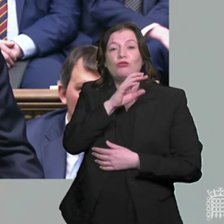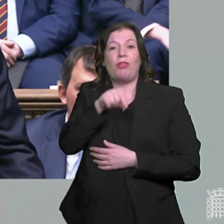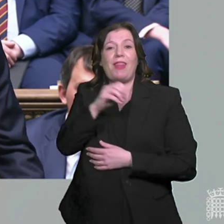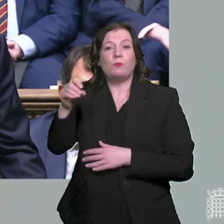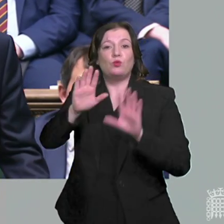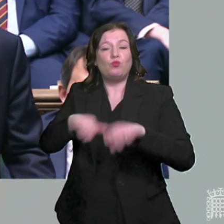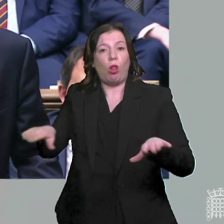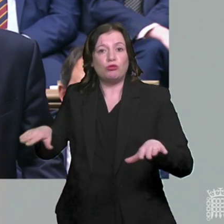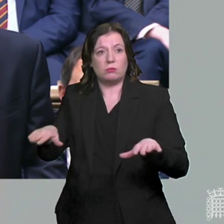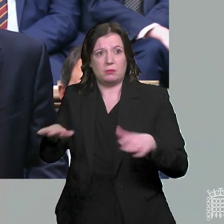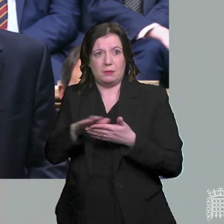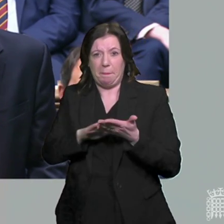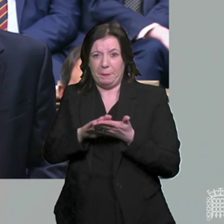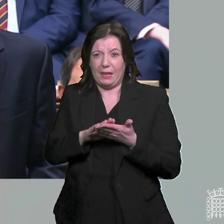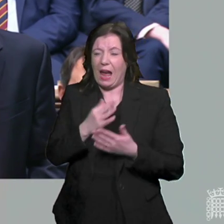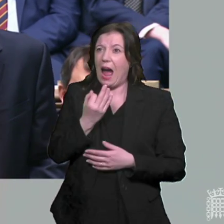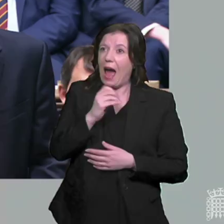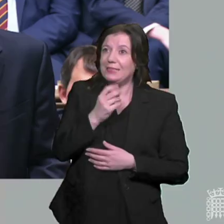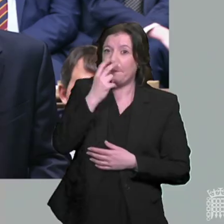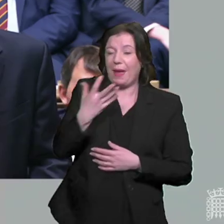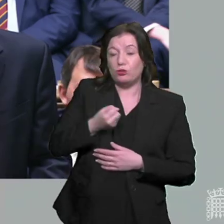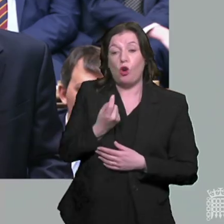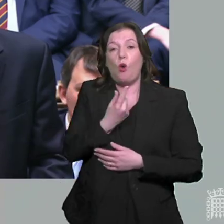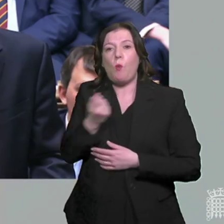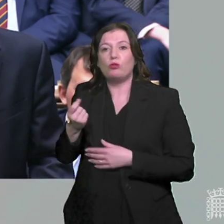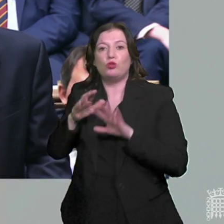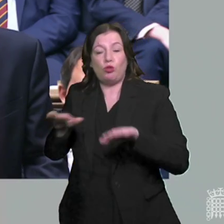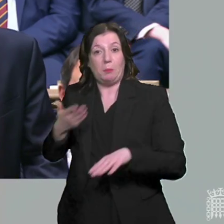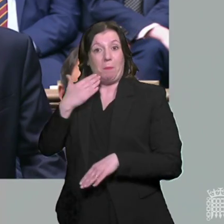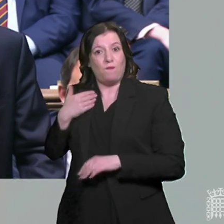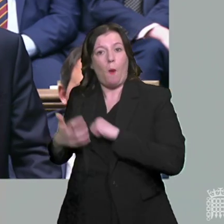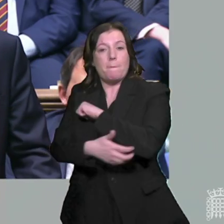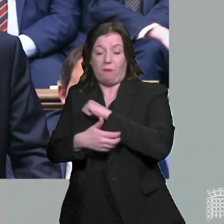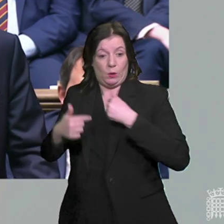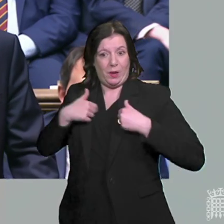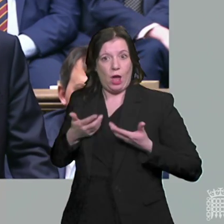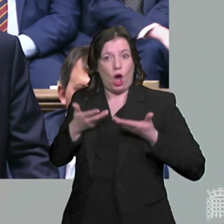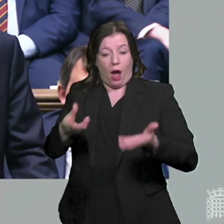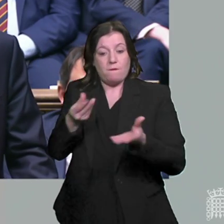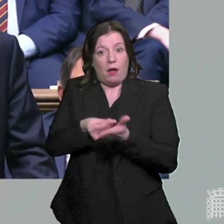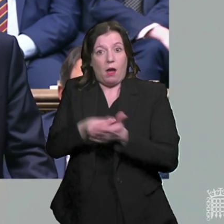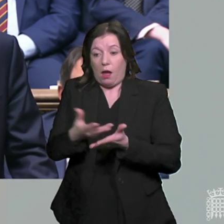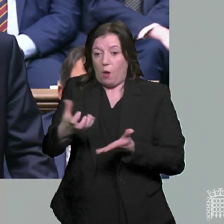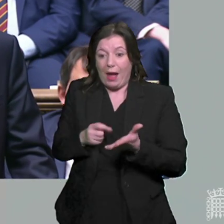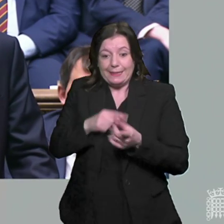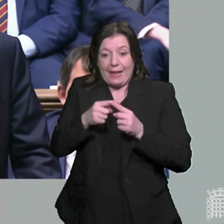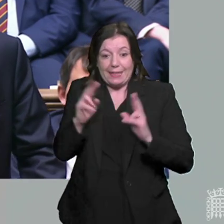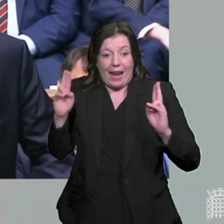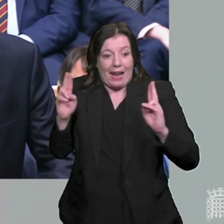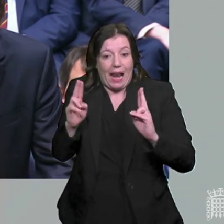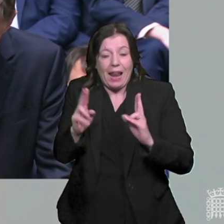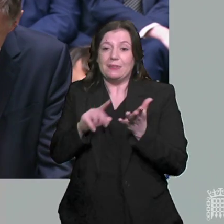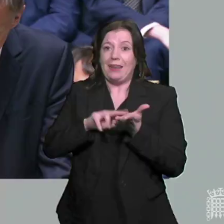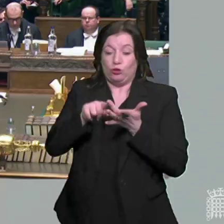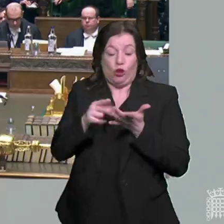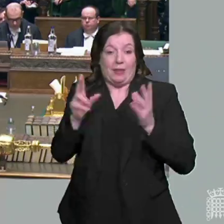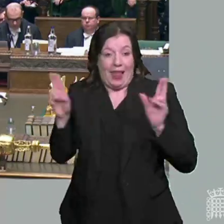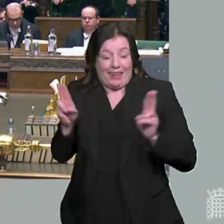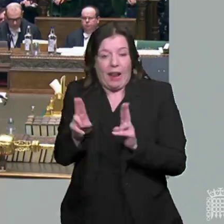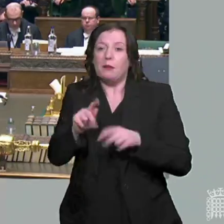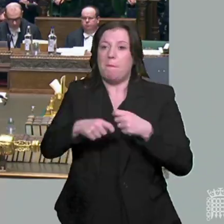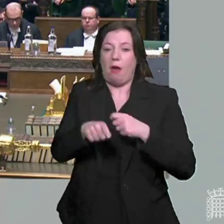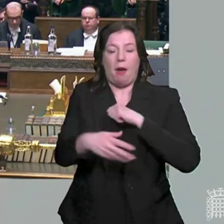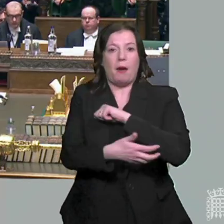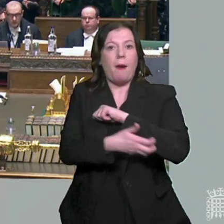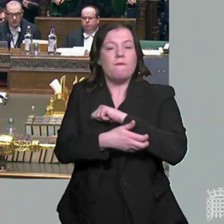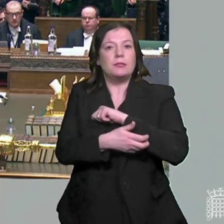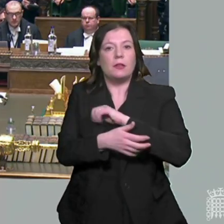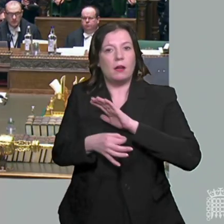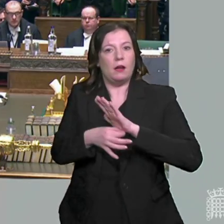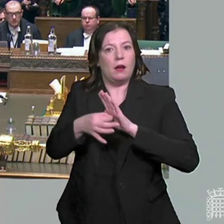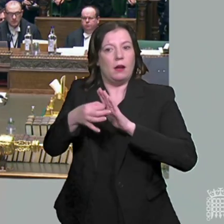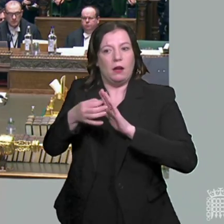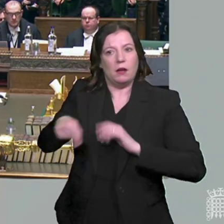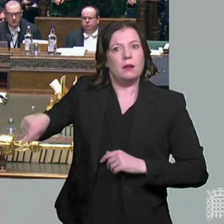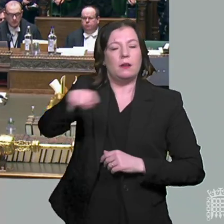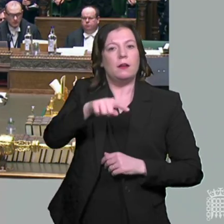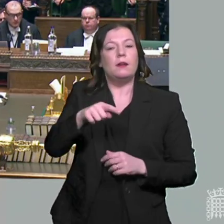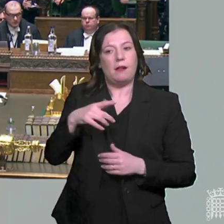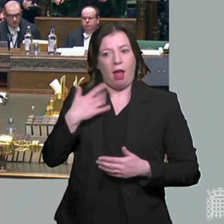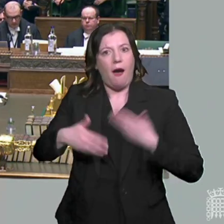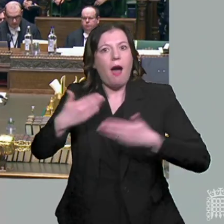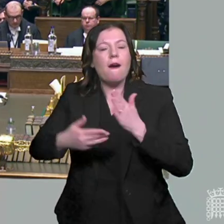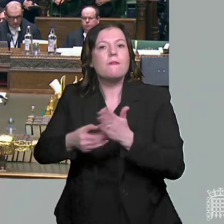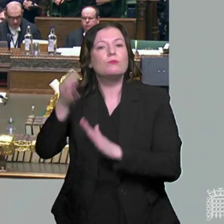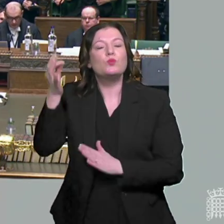That averages 80 pensioners and 100 children lifted out of poverty for every single day we have been in office.